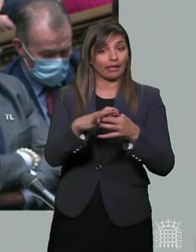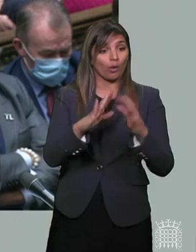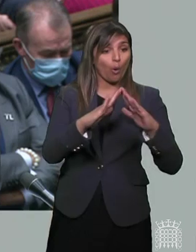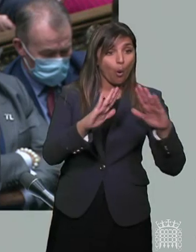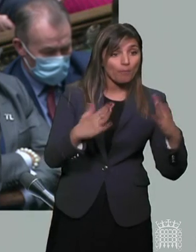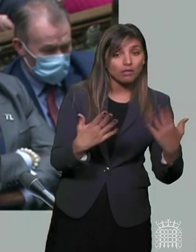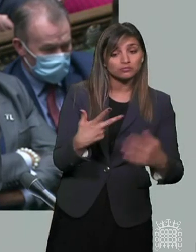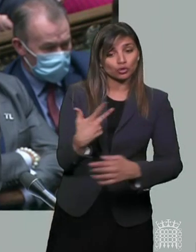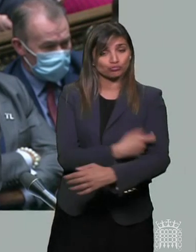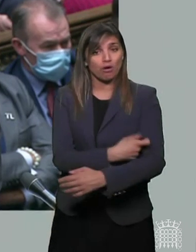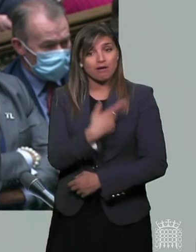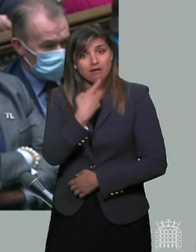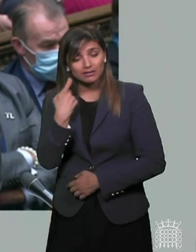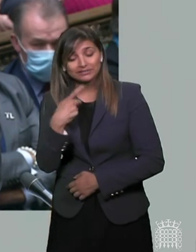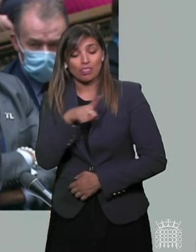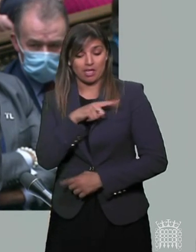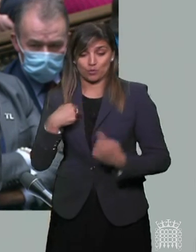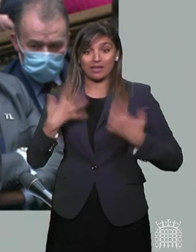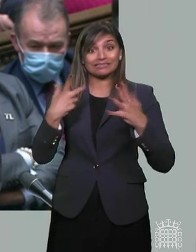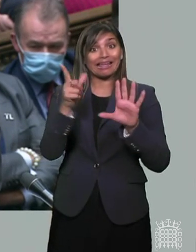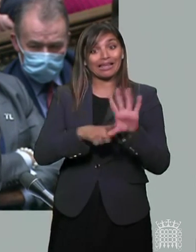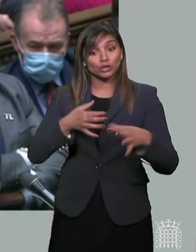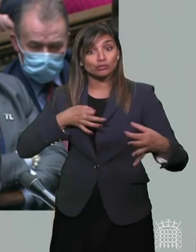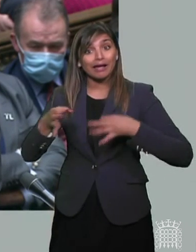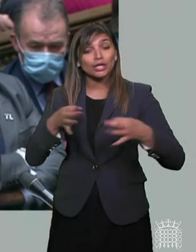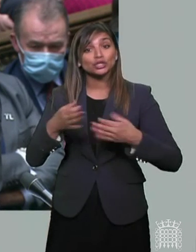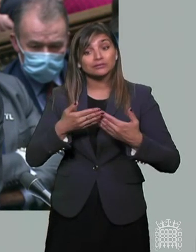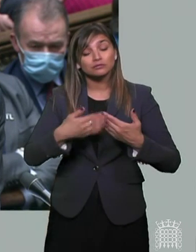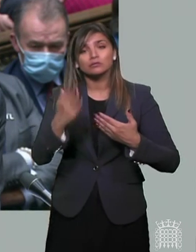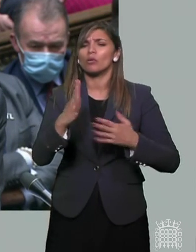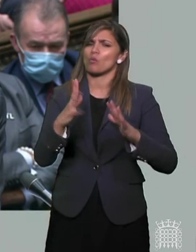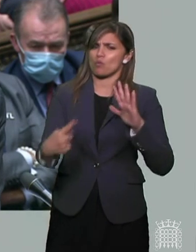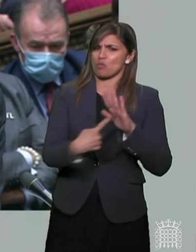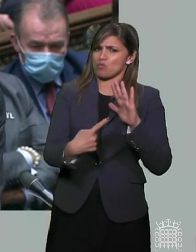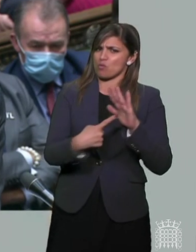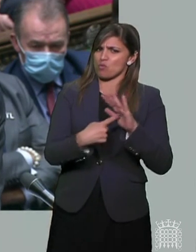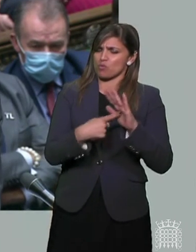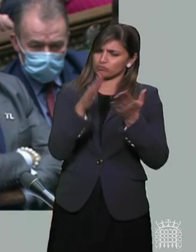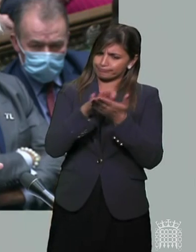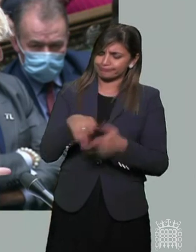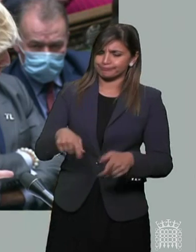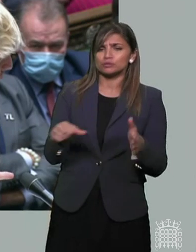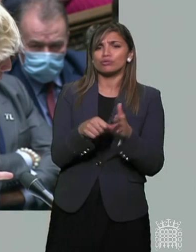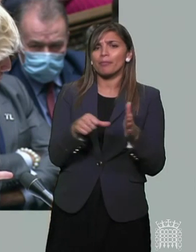That is why our drugs strategy is so absolutely vital for tackling this problem.